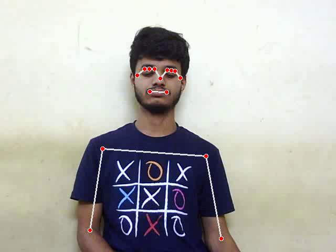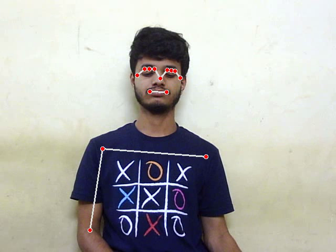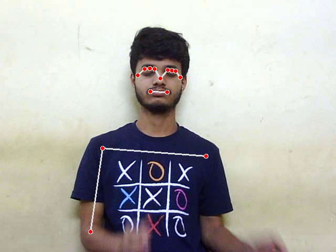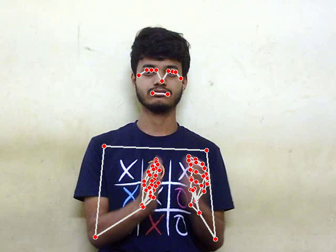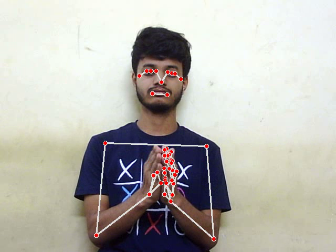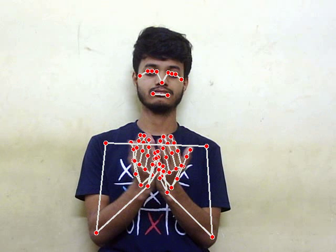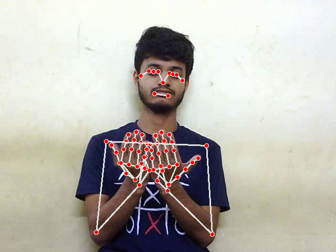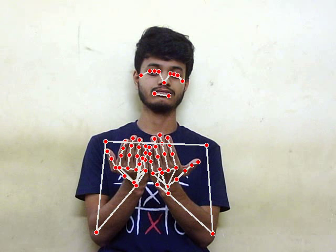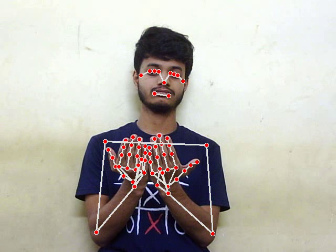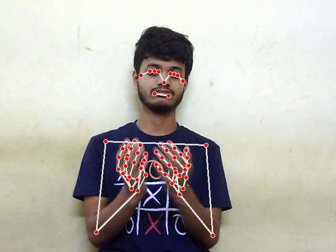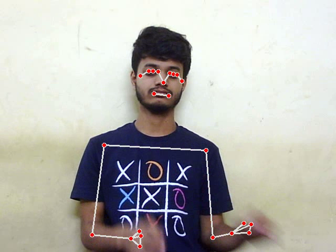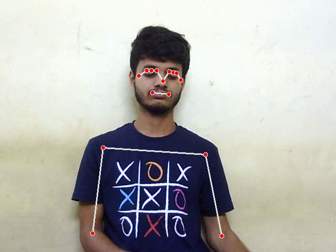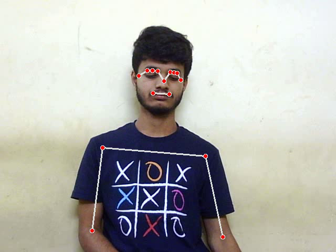book